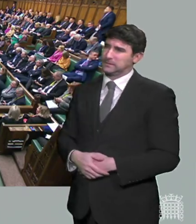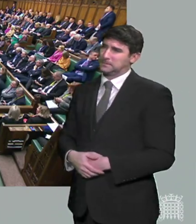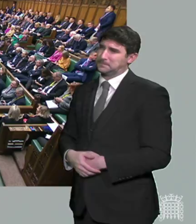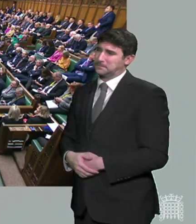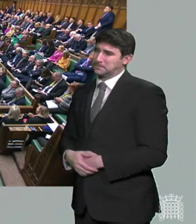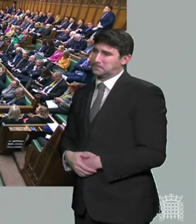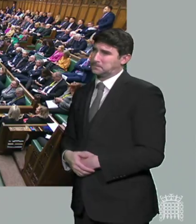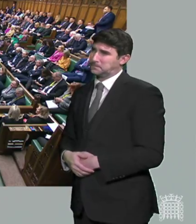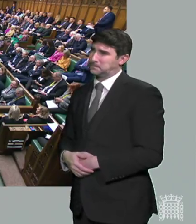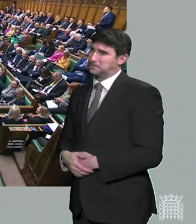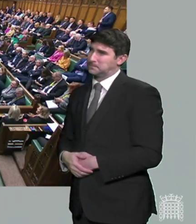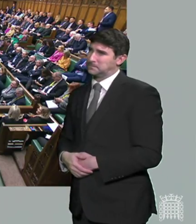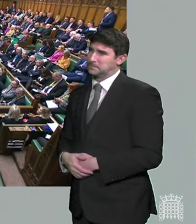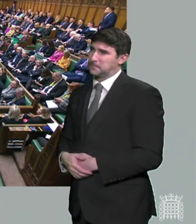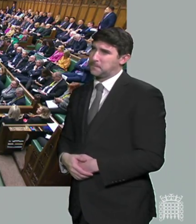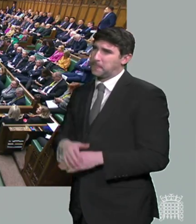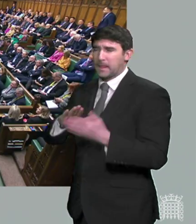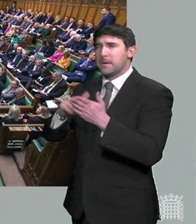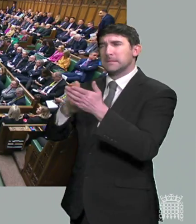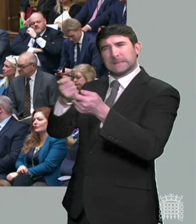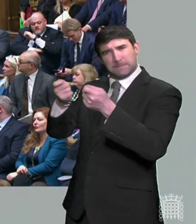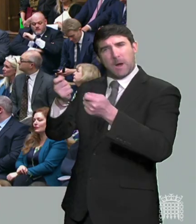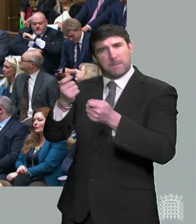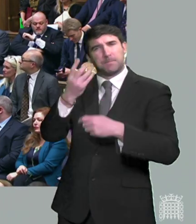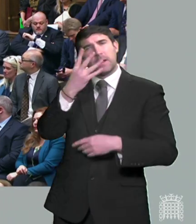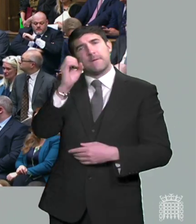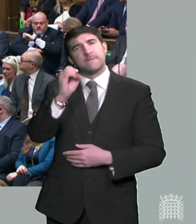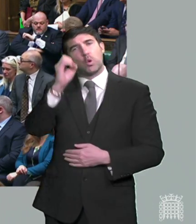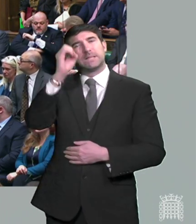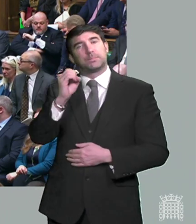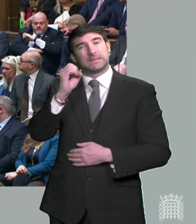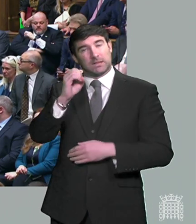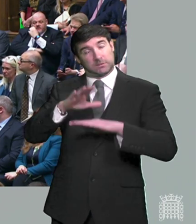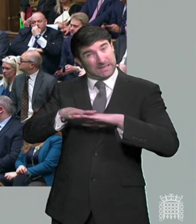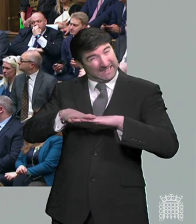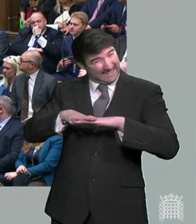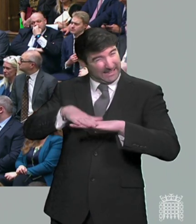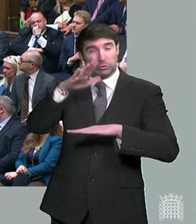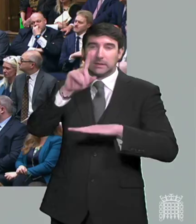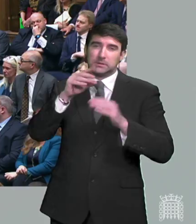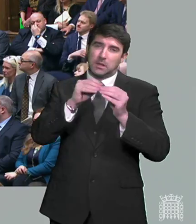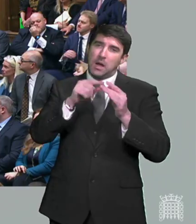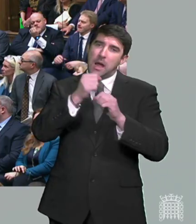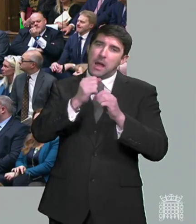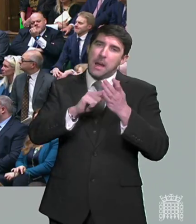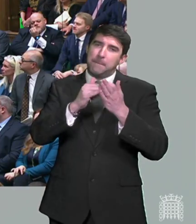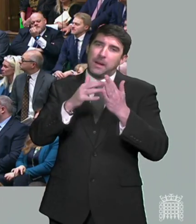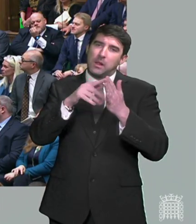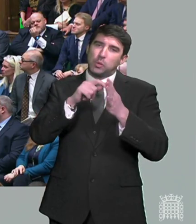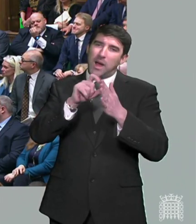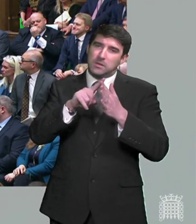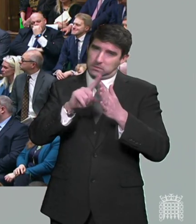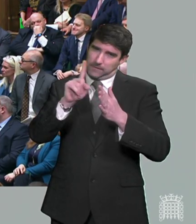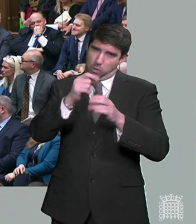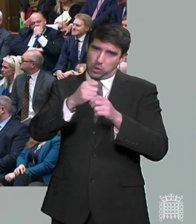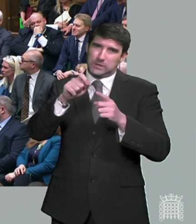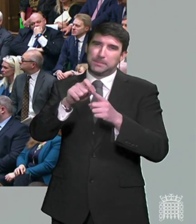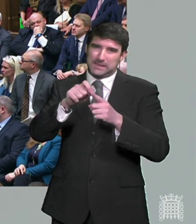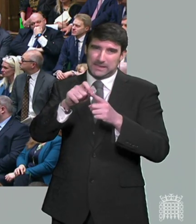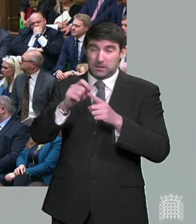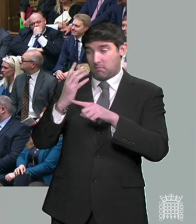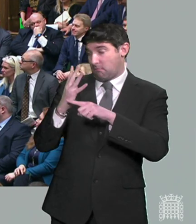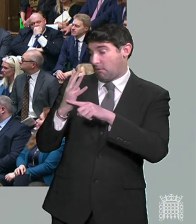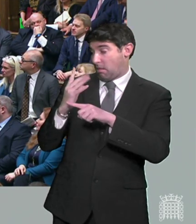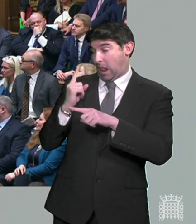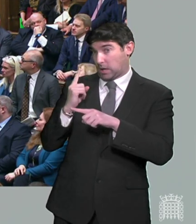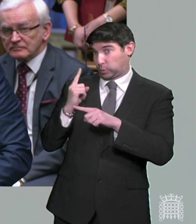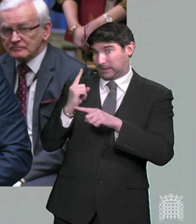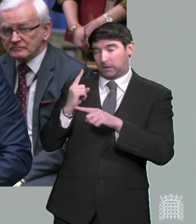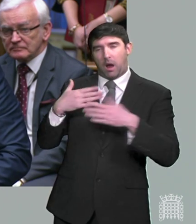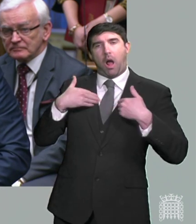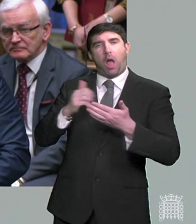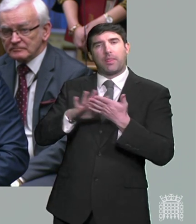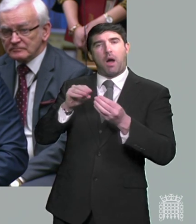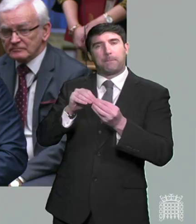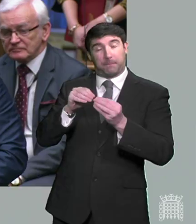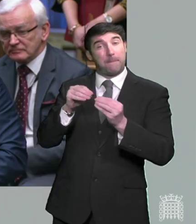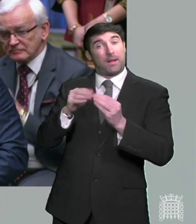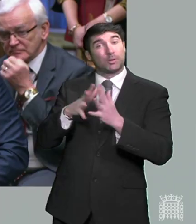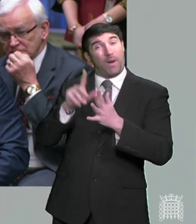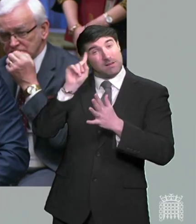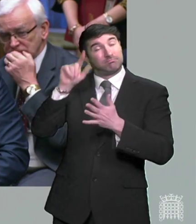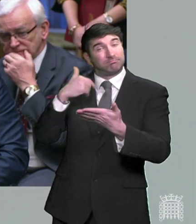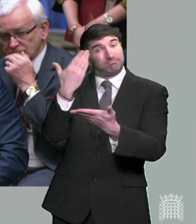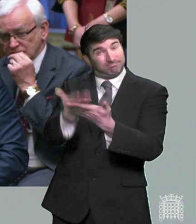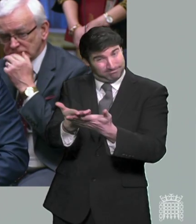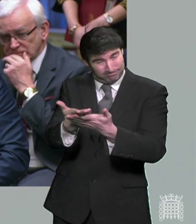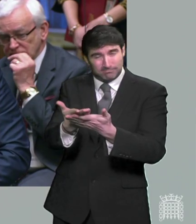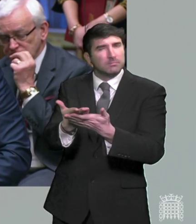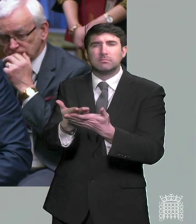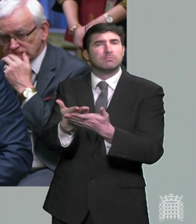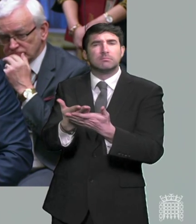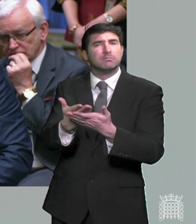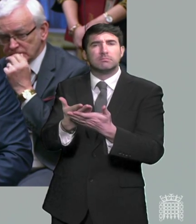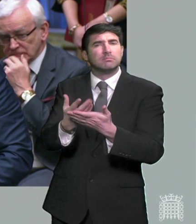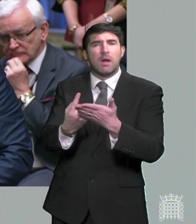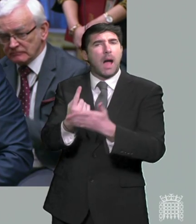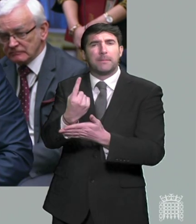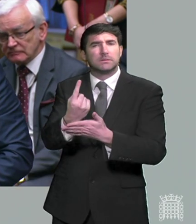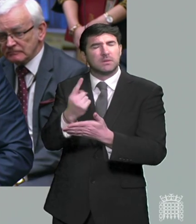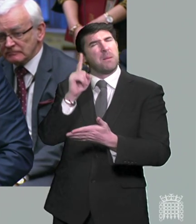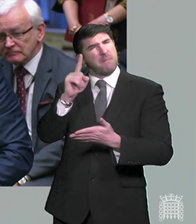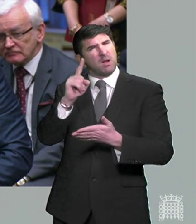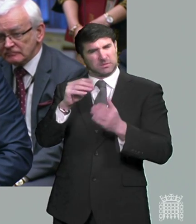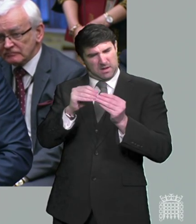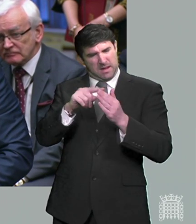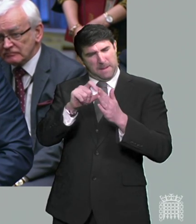There has been a 40% increase in patients on roll with GPs in Biggleswade in the past 15 years, but last week, proposals for a Biggleswade health hub were not progressed, despite financial support from the Conservative-controlled Central Bedfordshire Council.